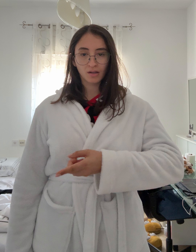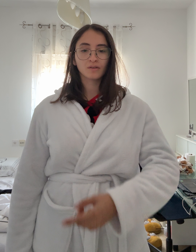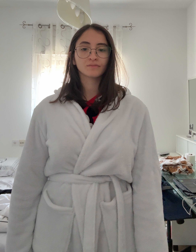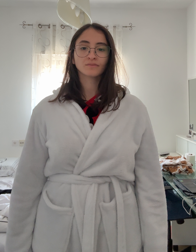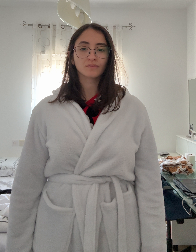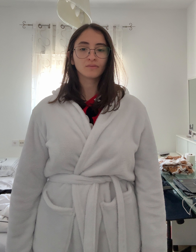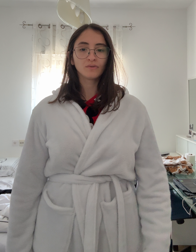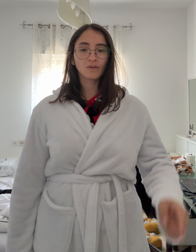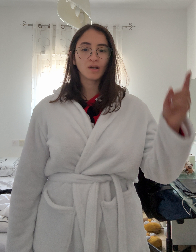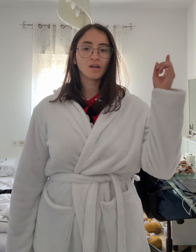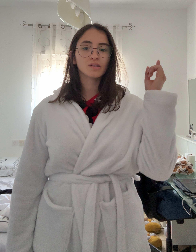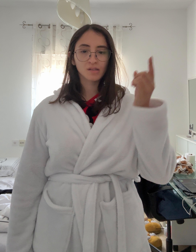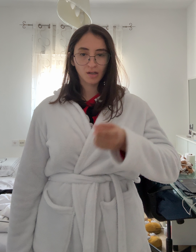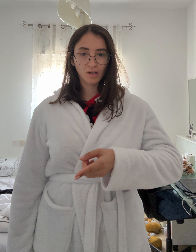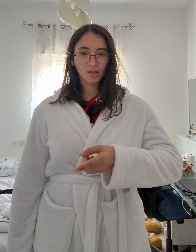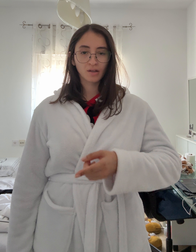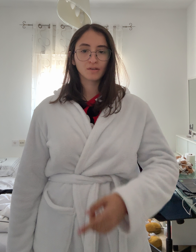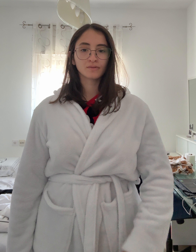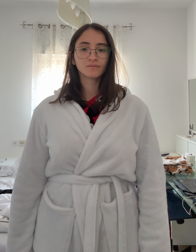צריך